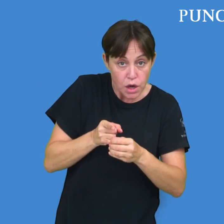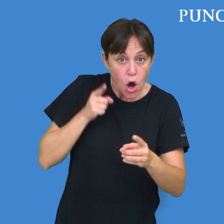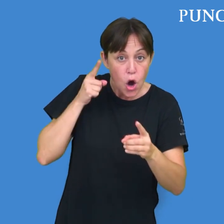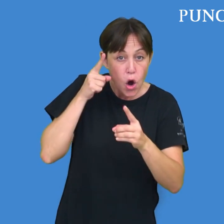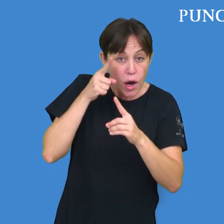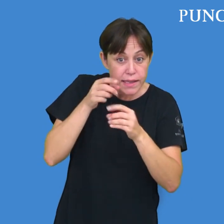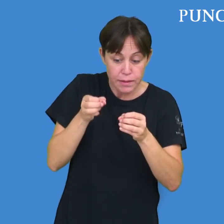objetivo